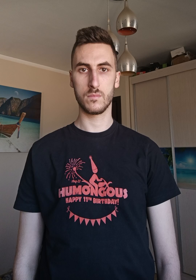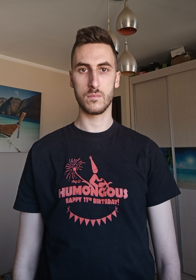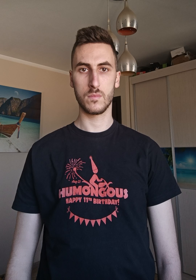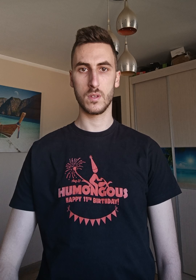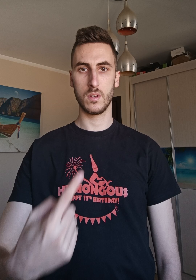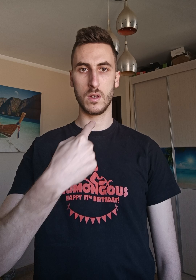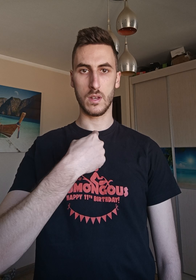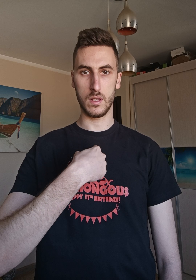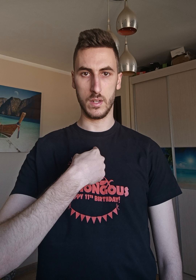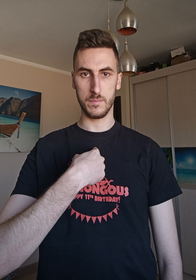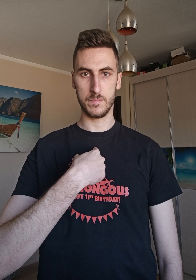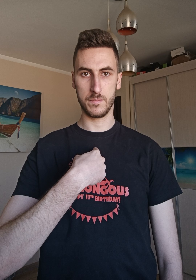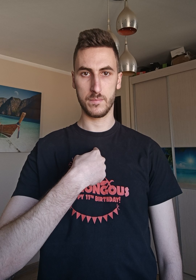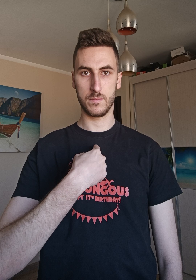אני